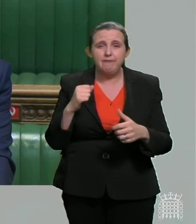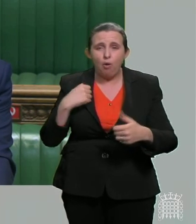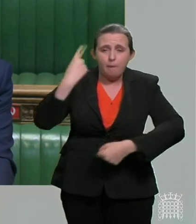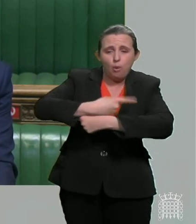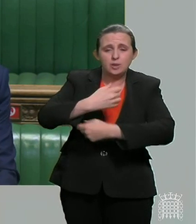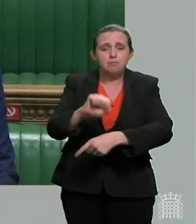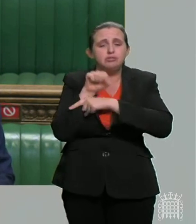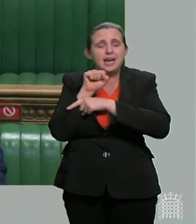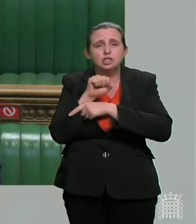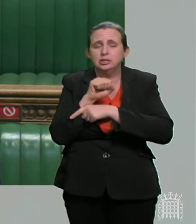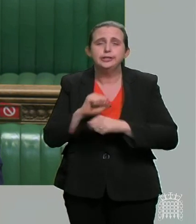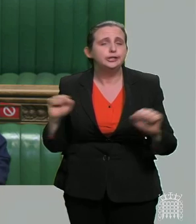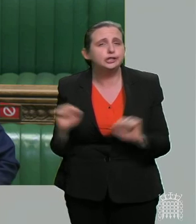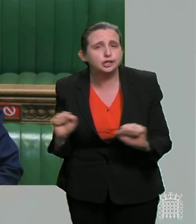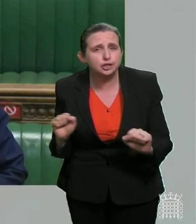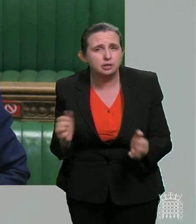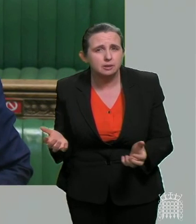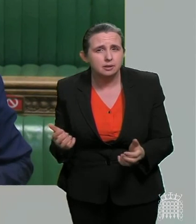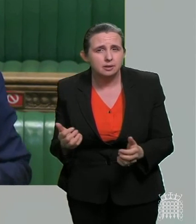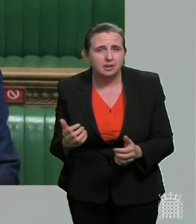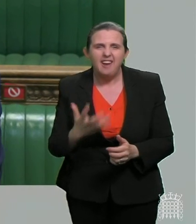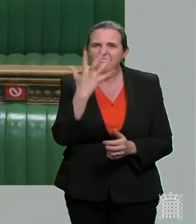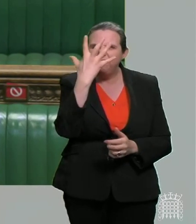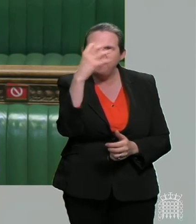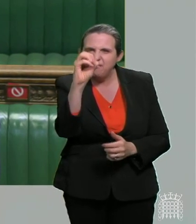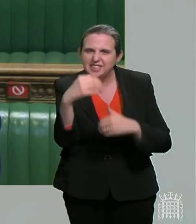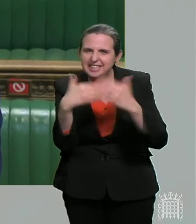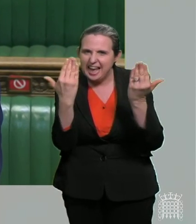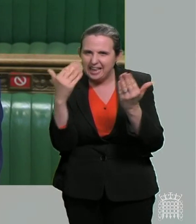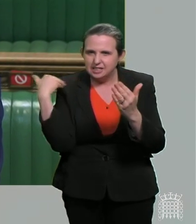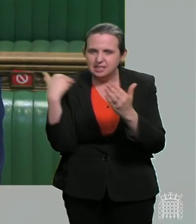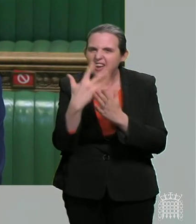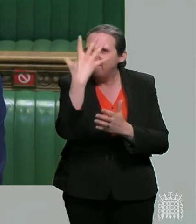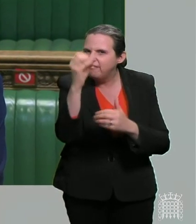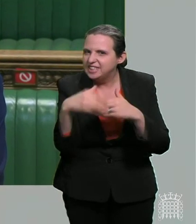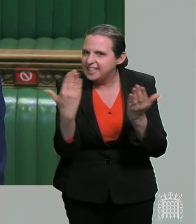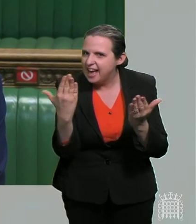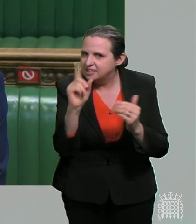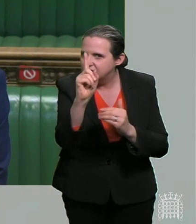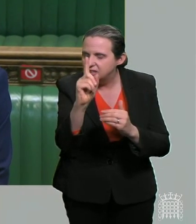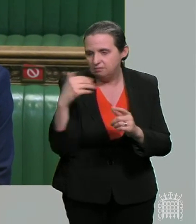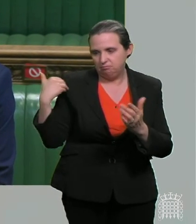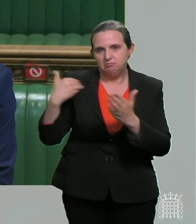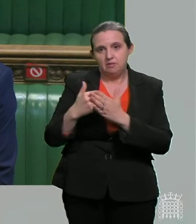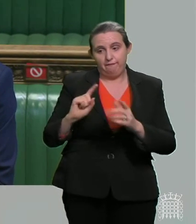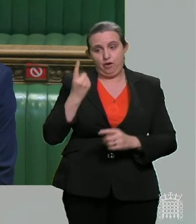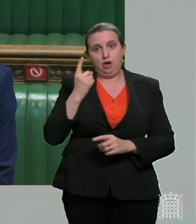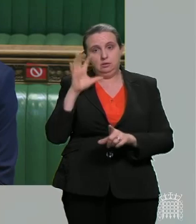It is 50 days after we first discovered the South African variant —50 days.